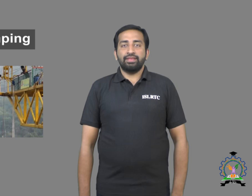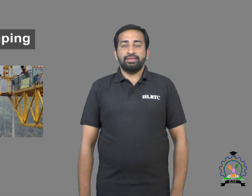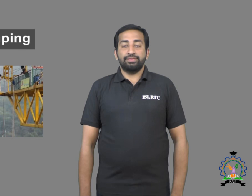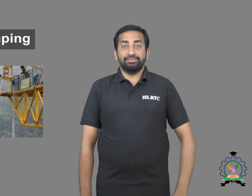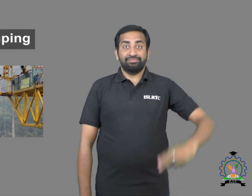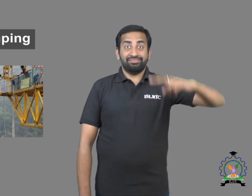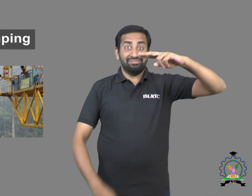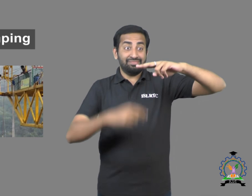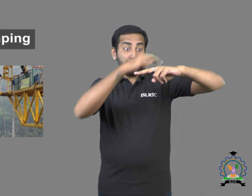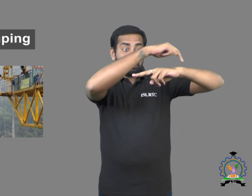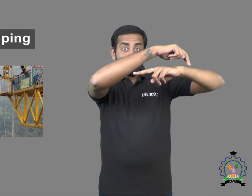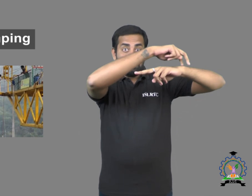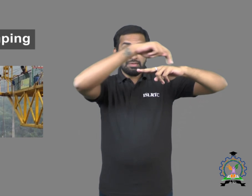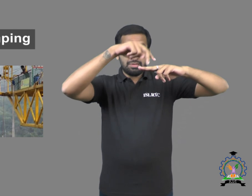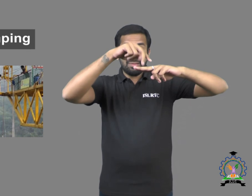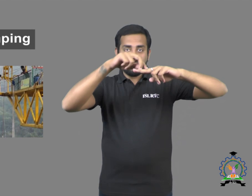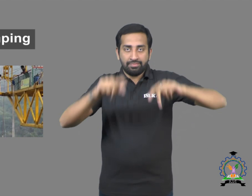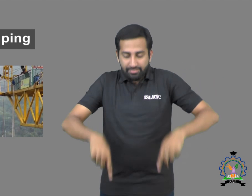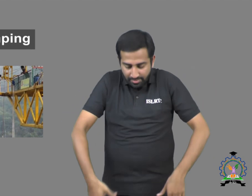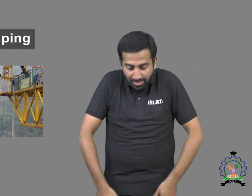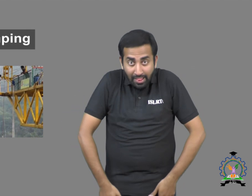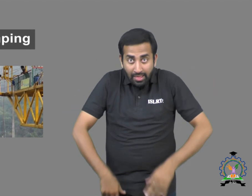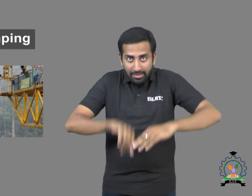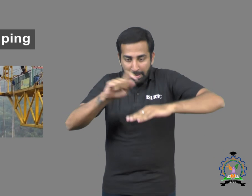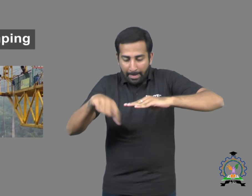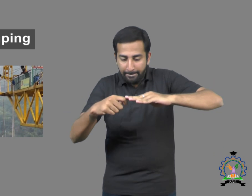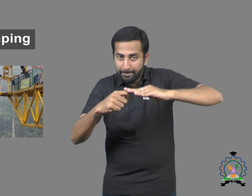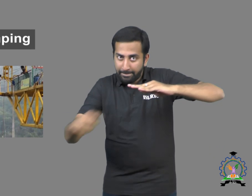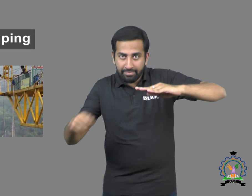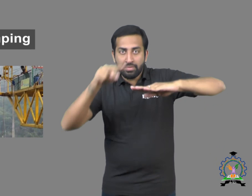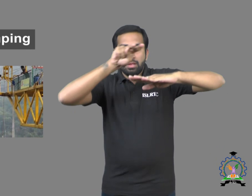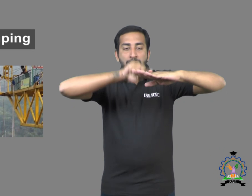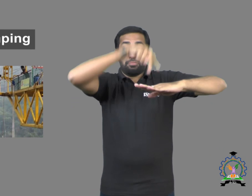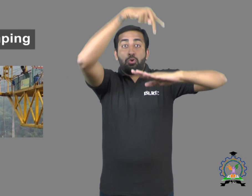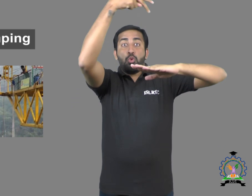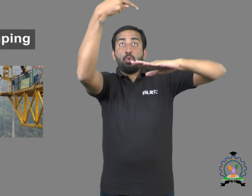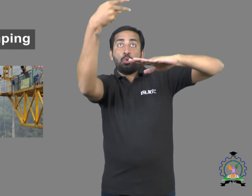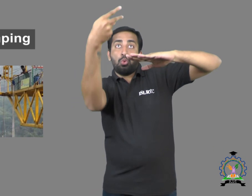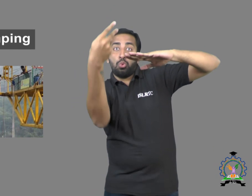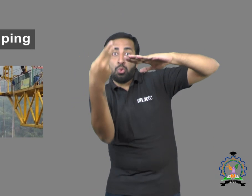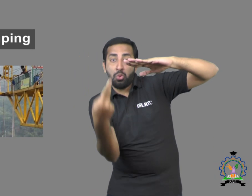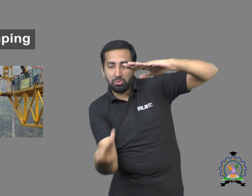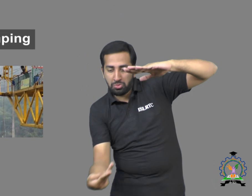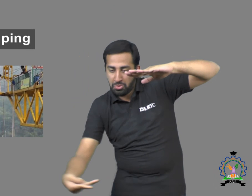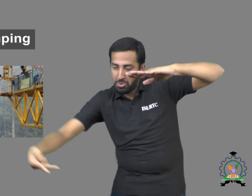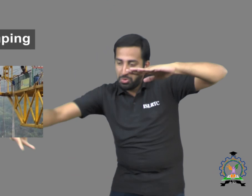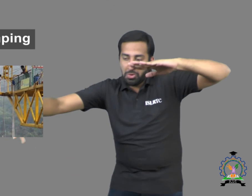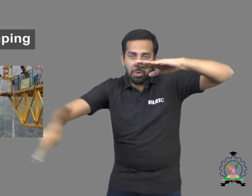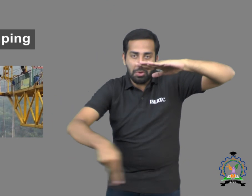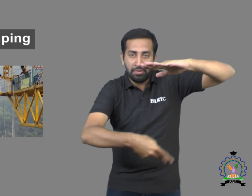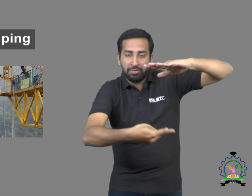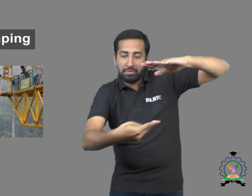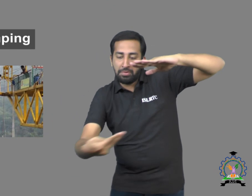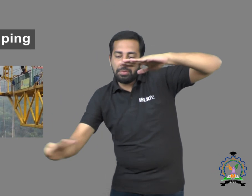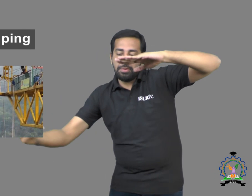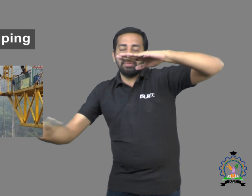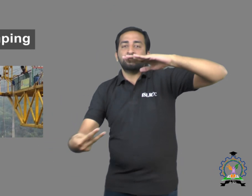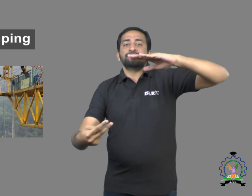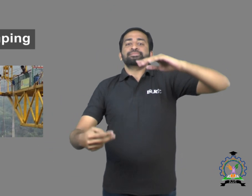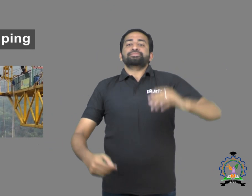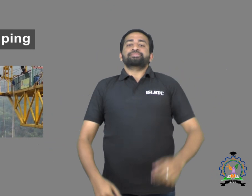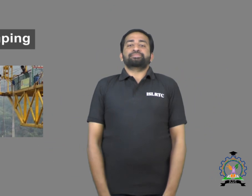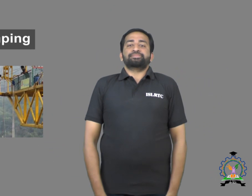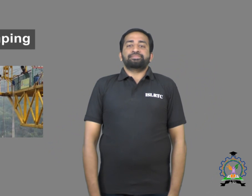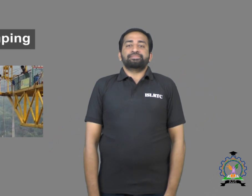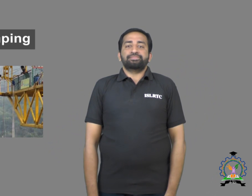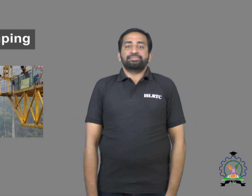Bungee Jumping